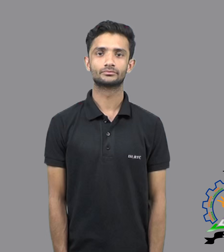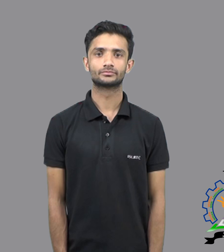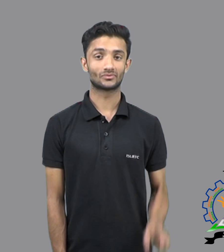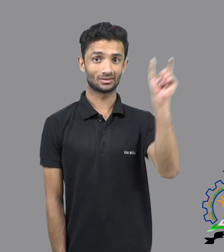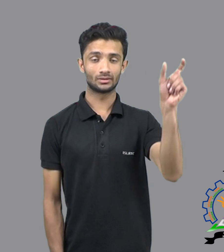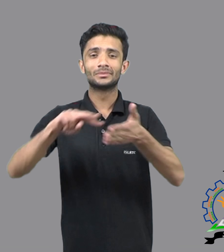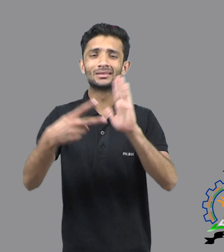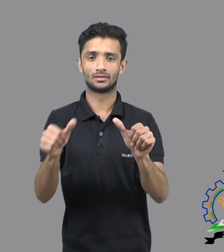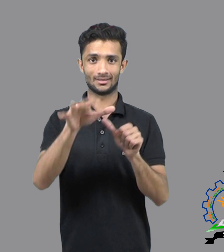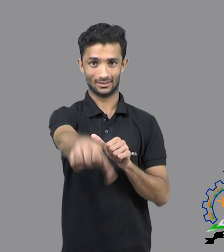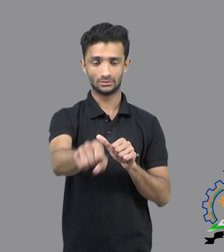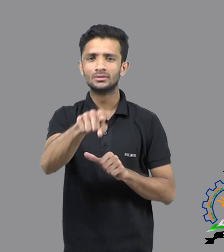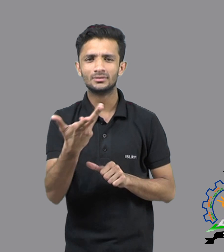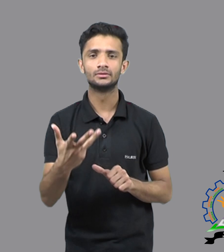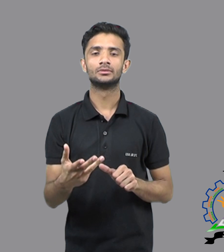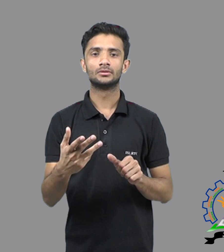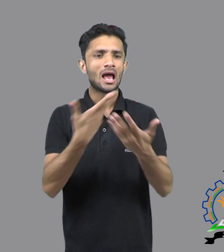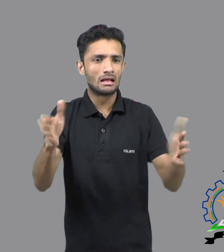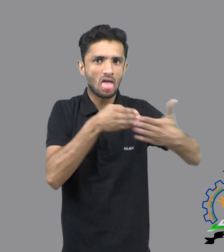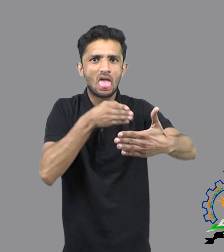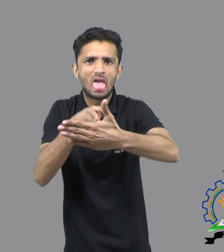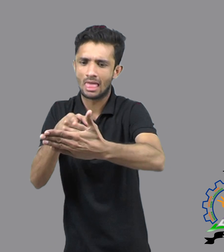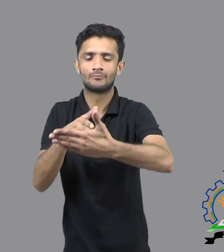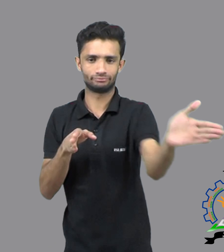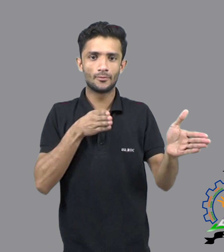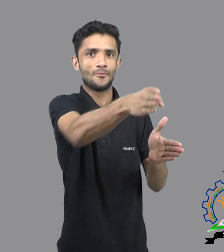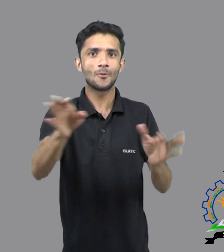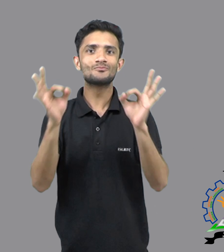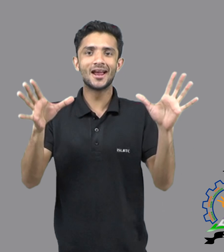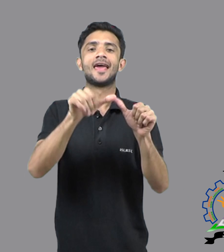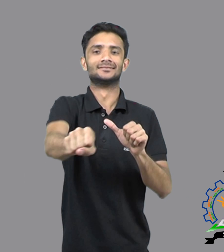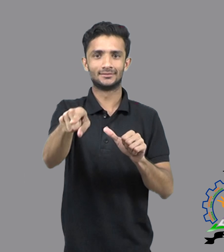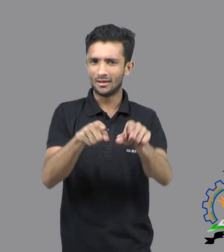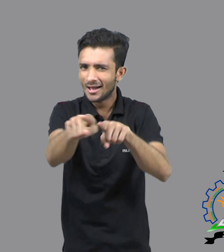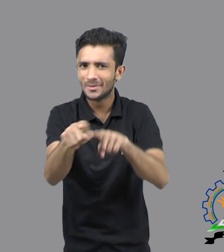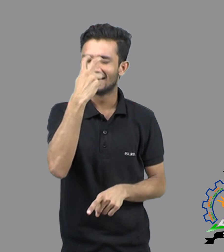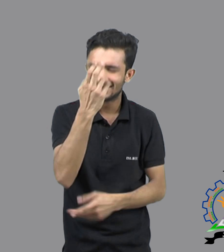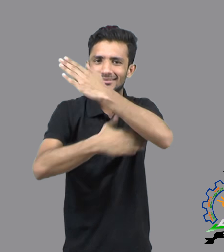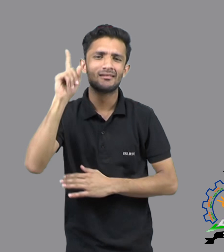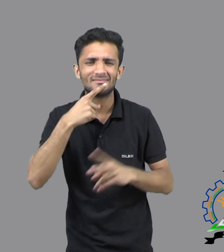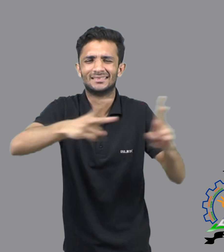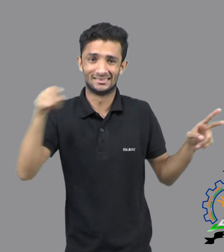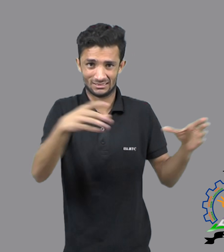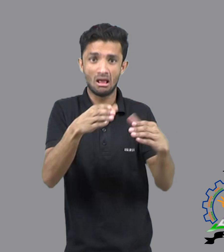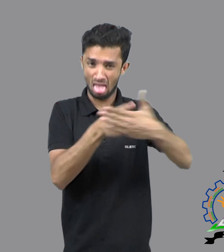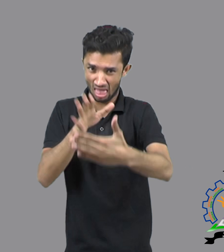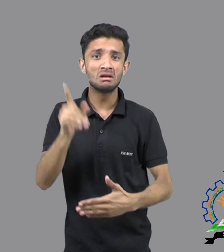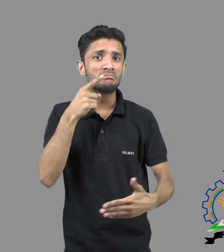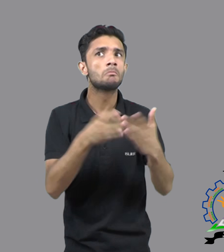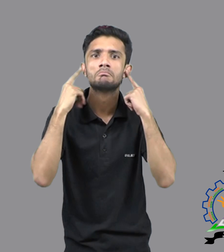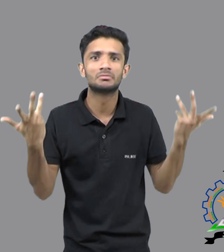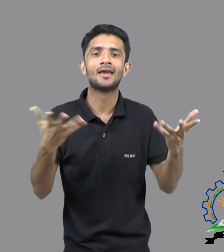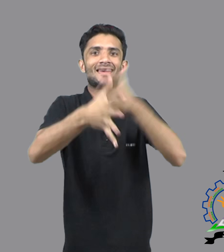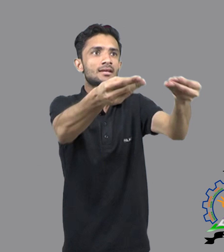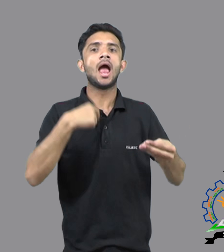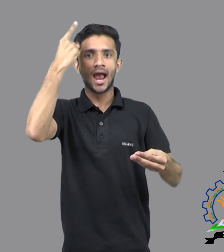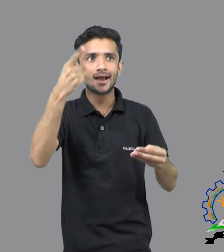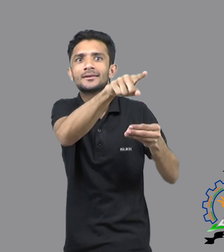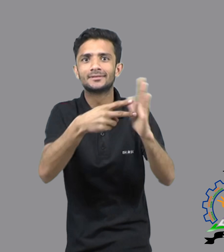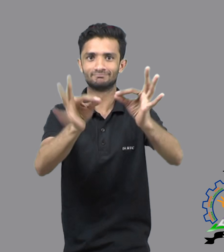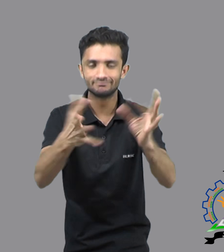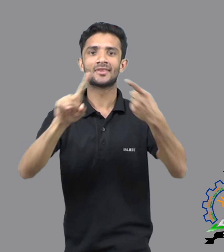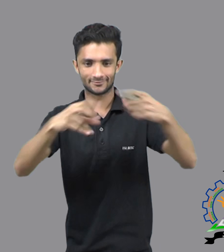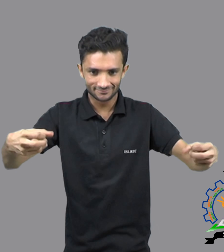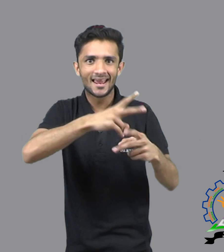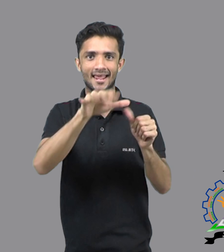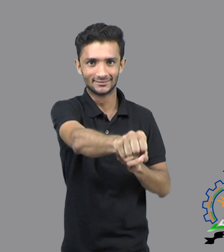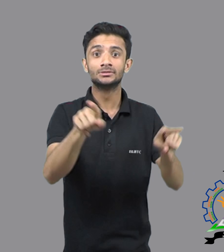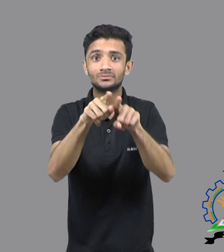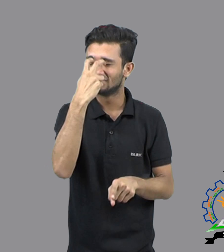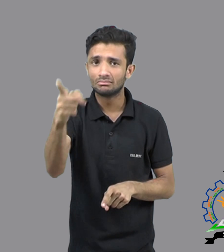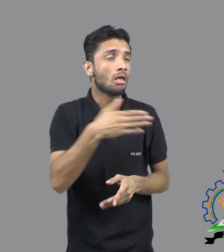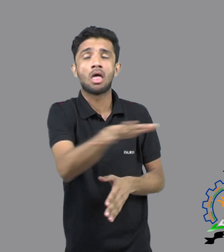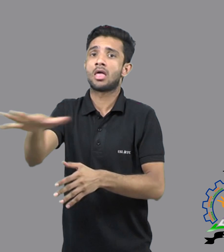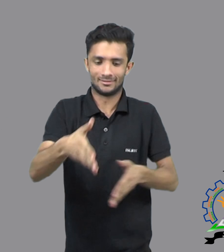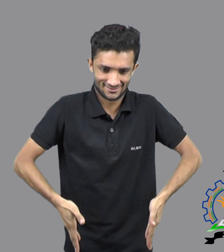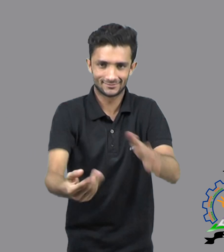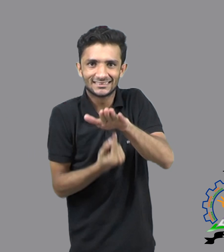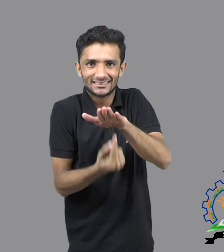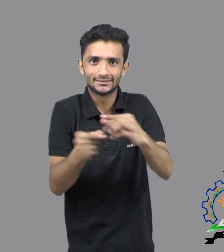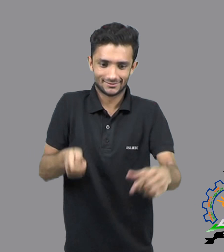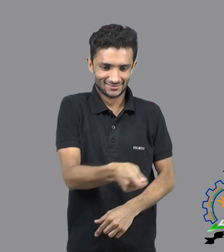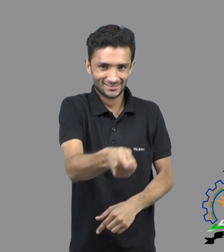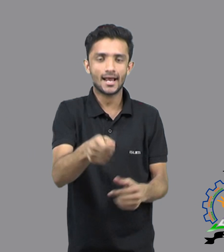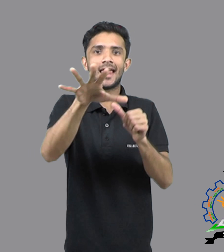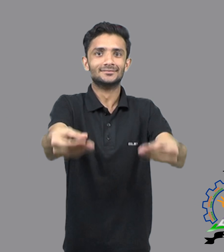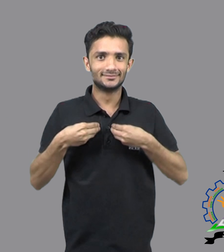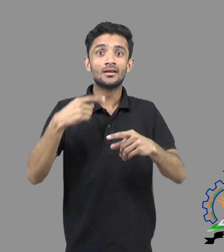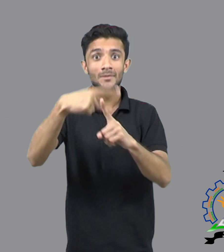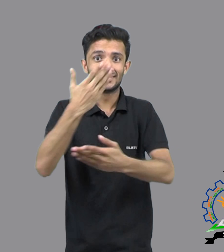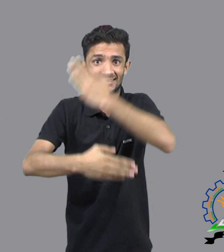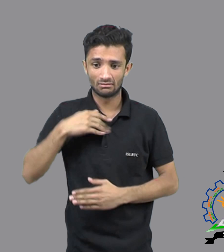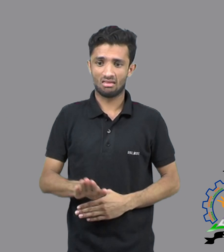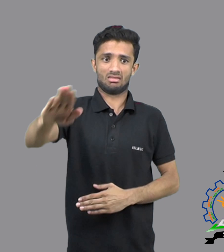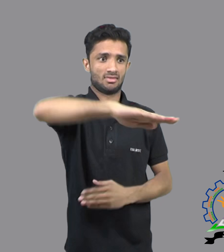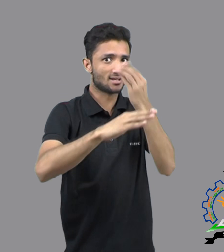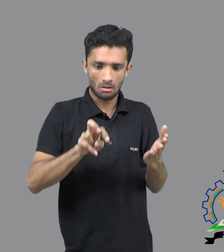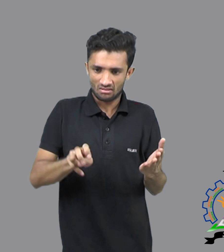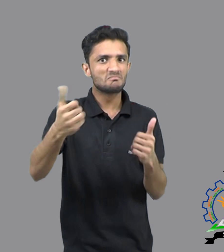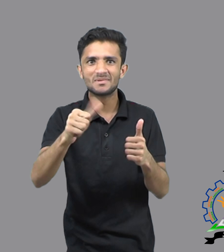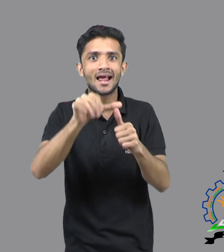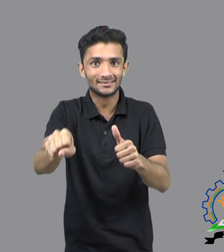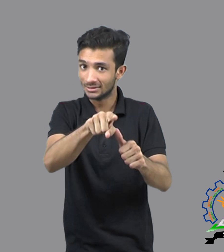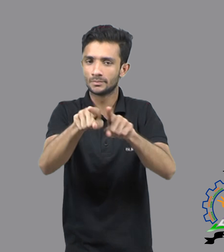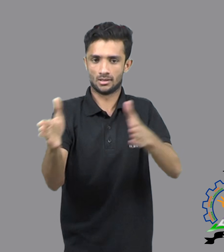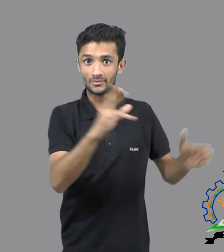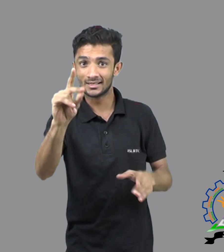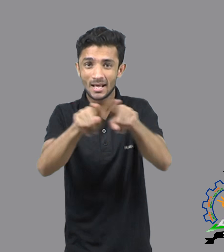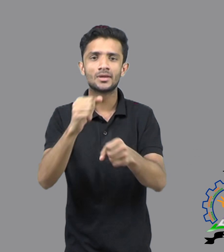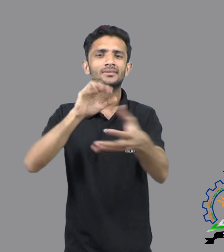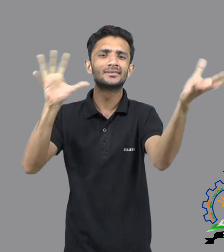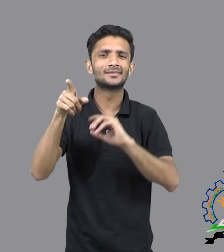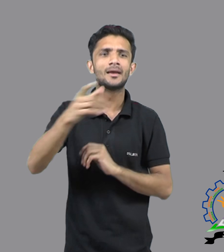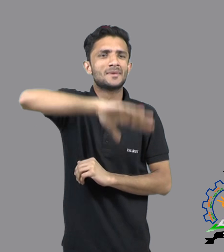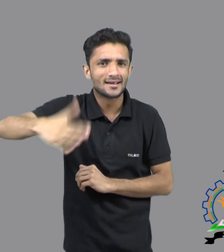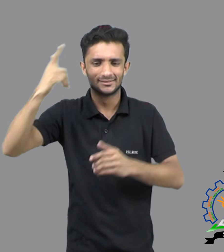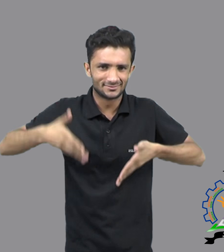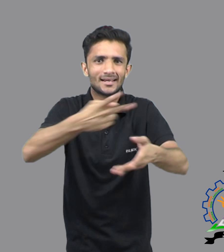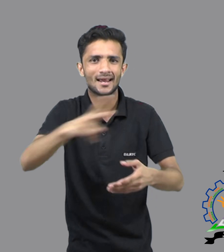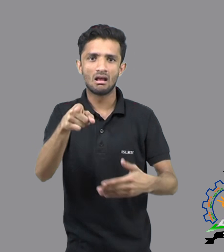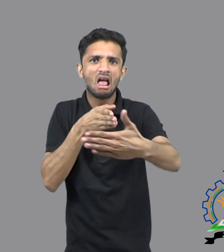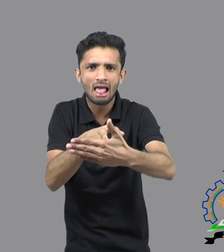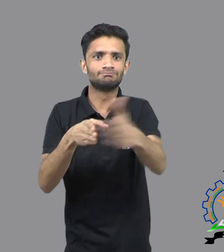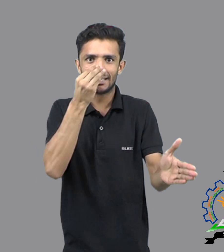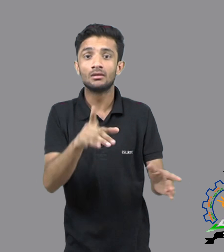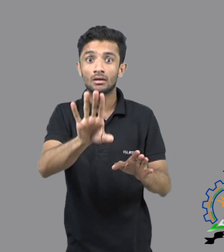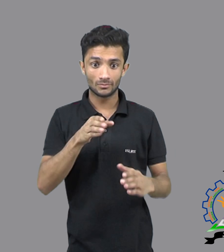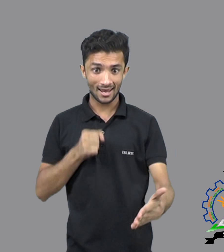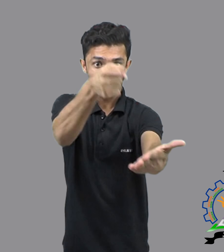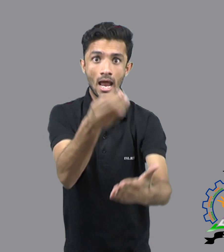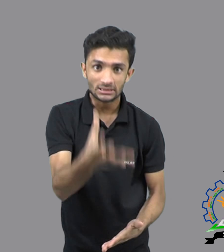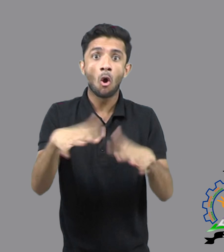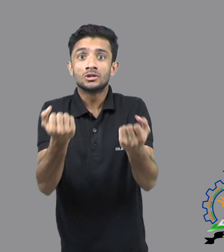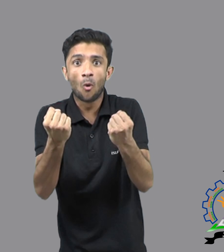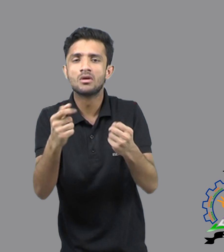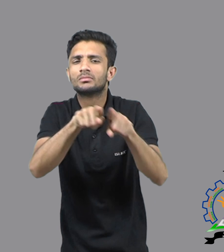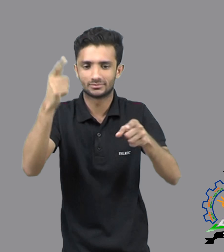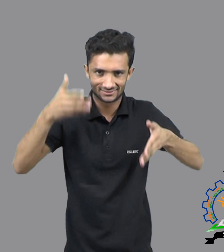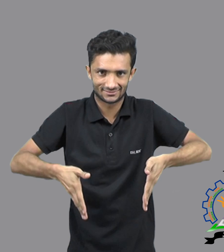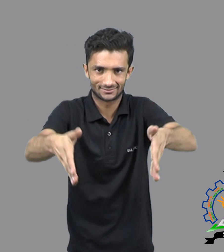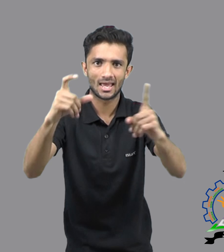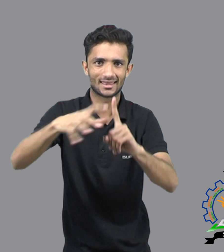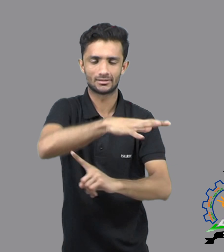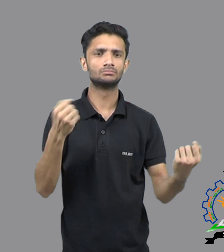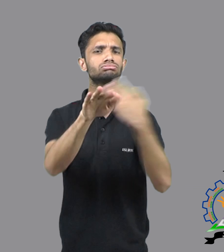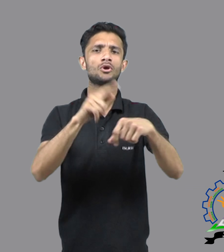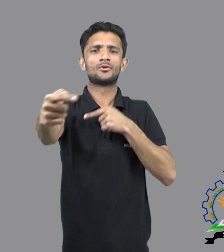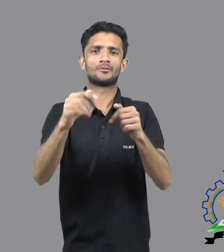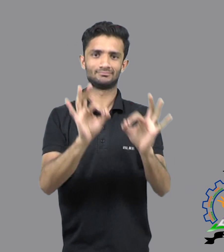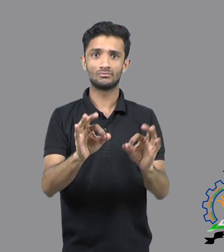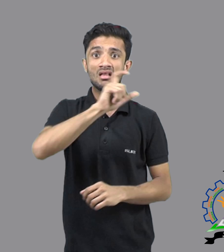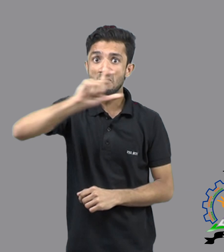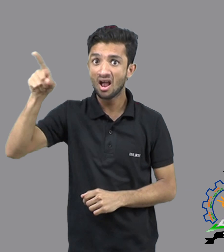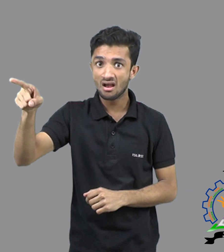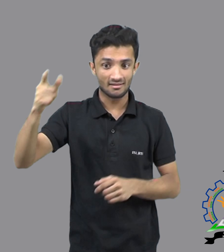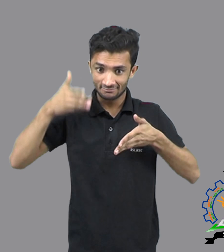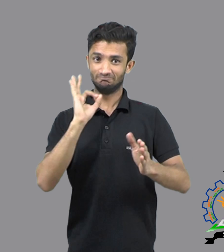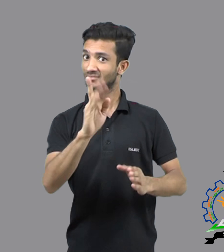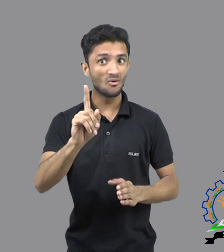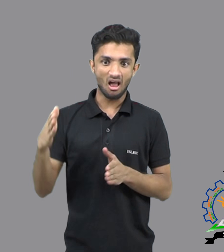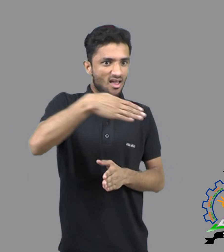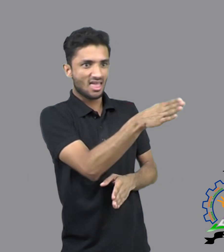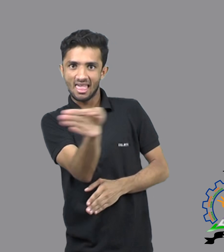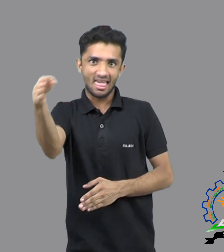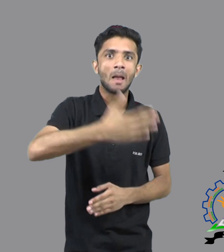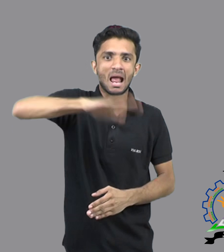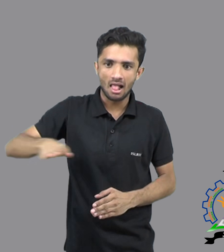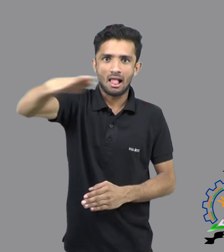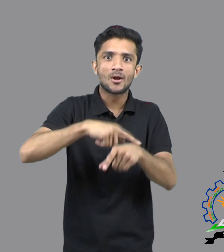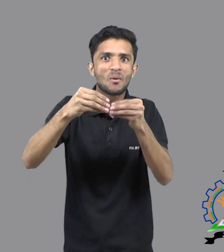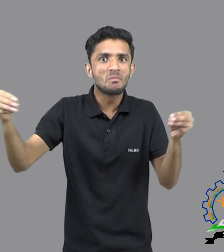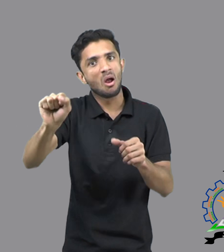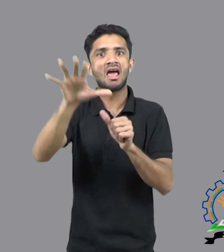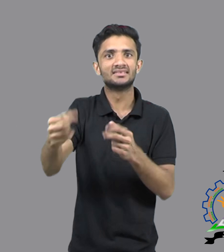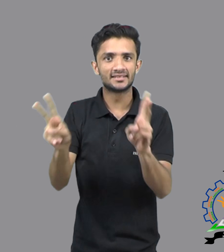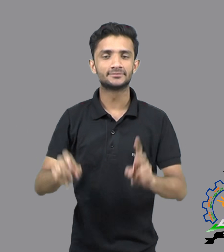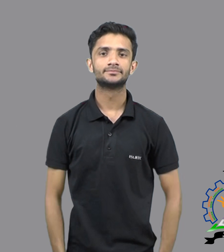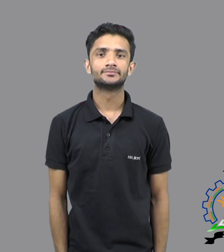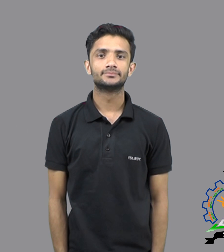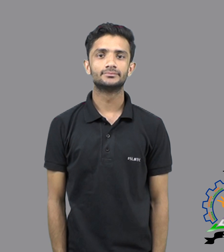Accessibility